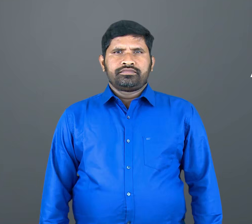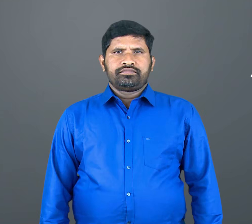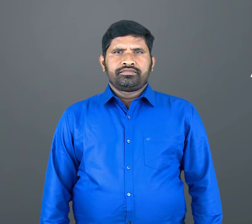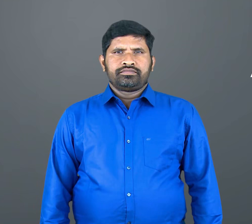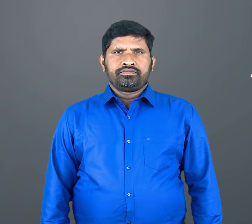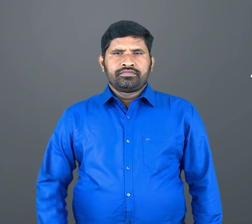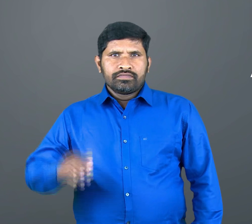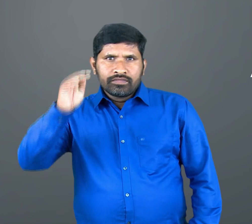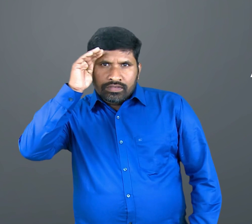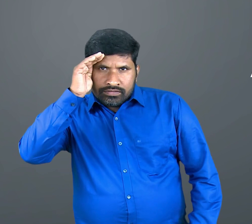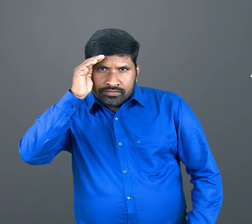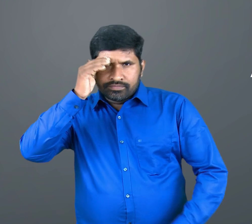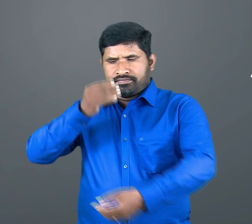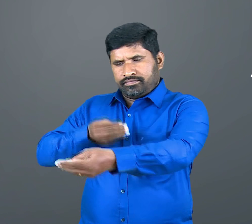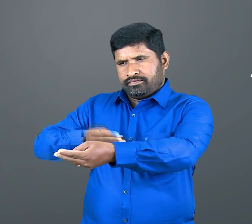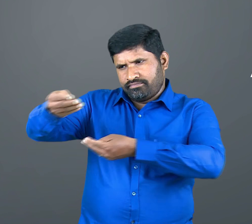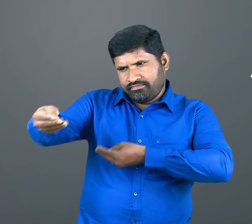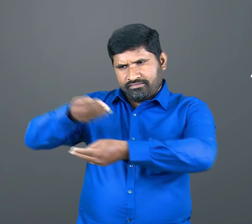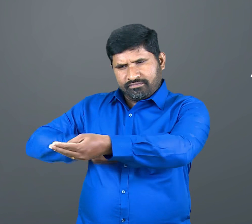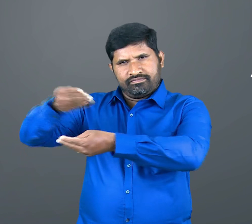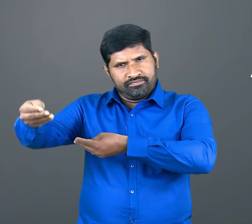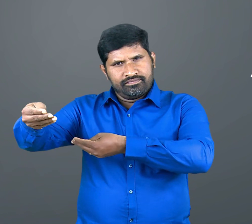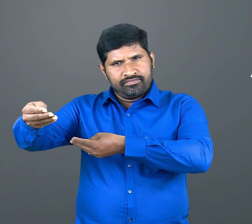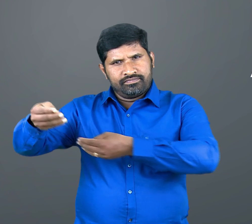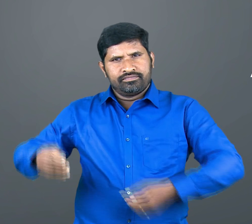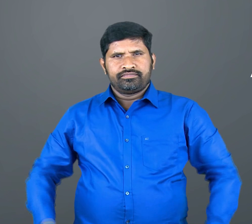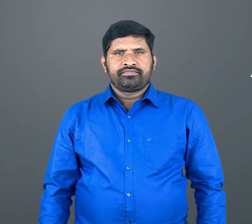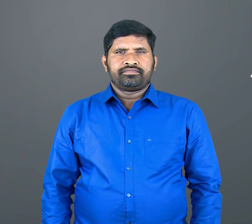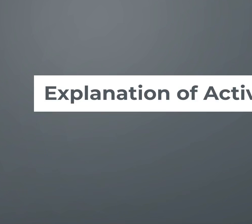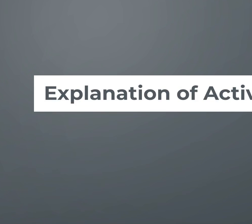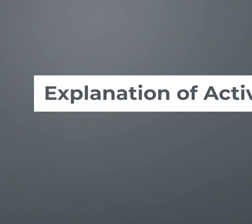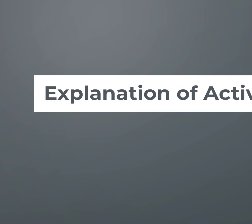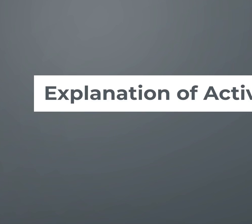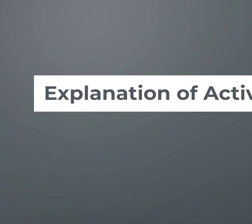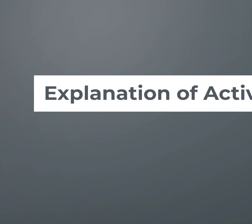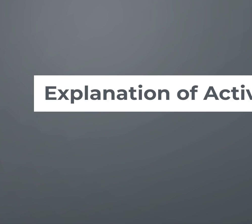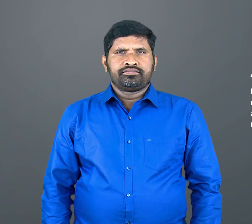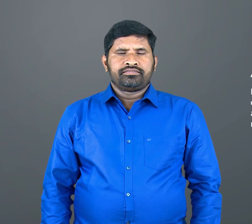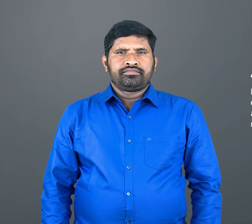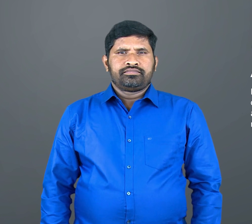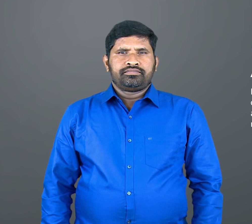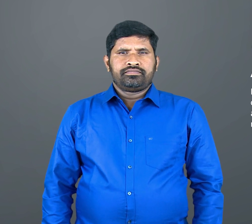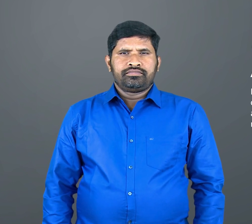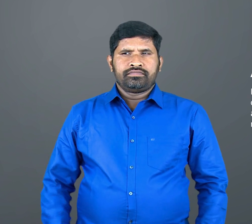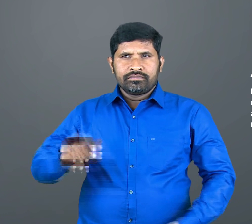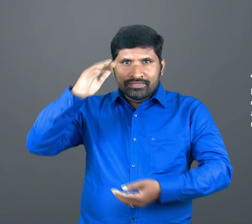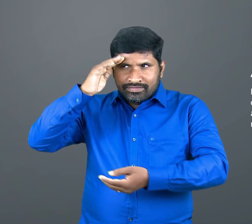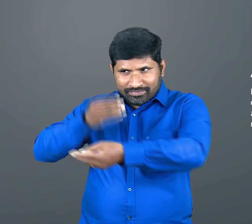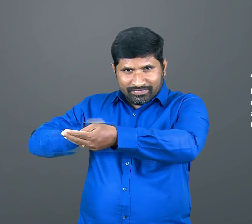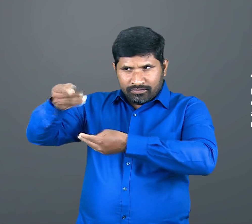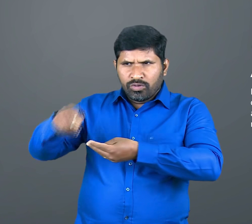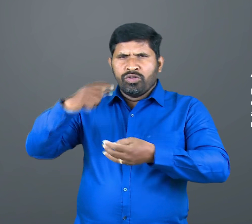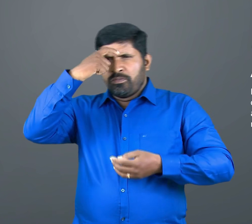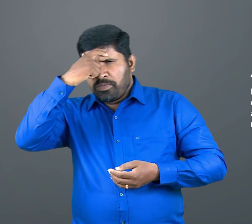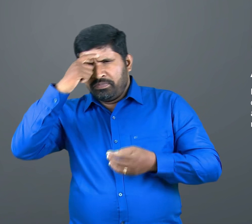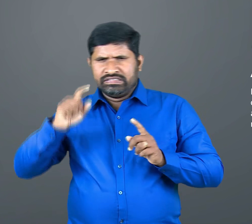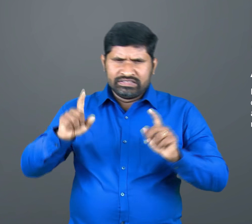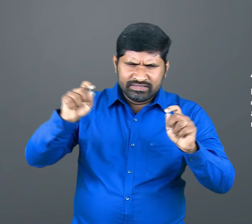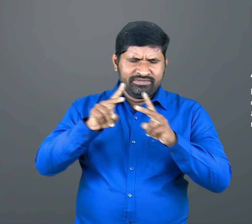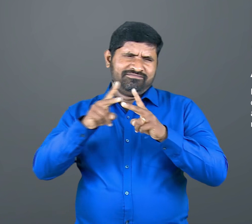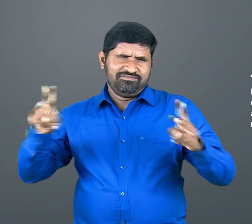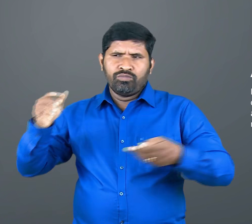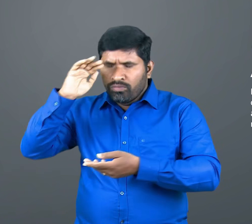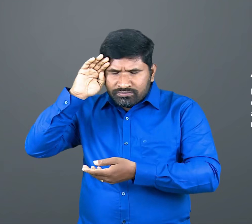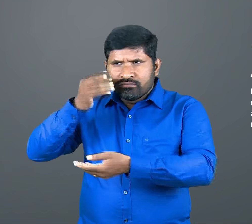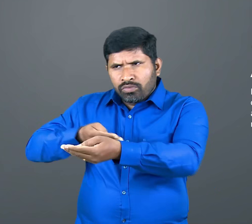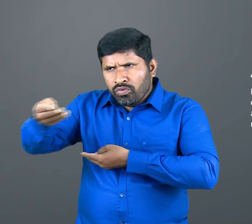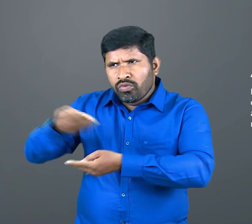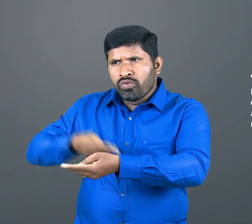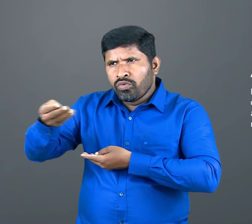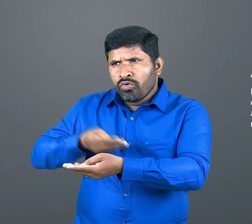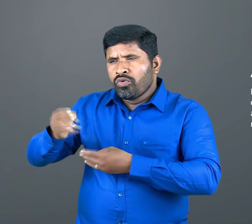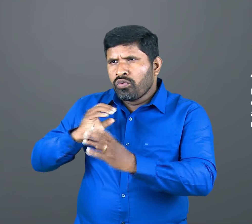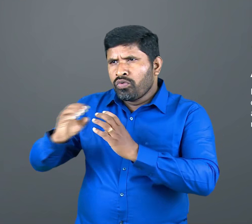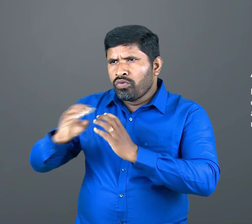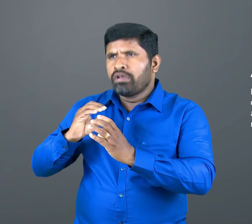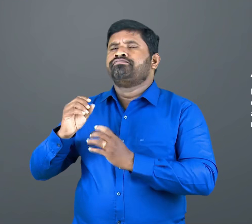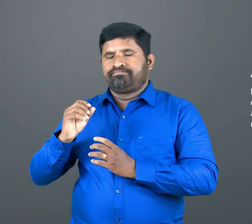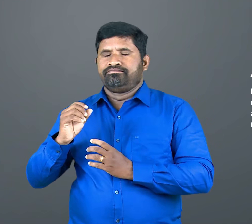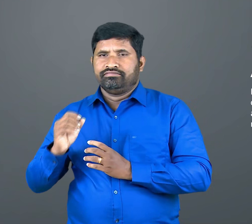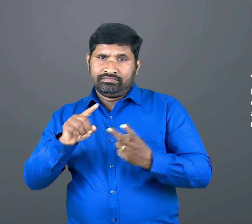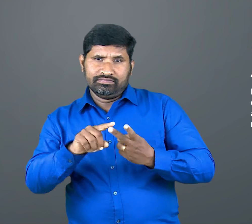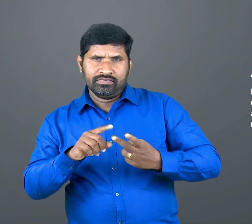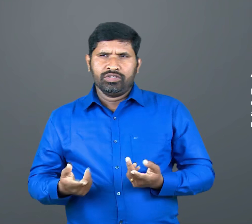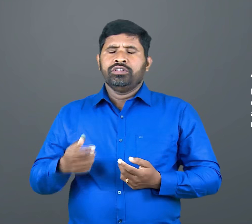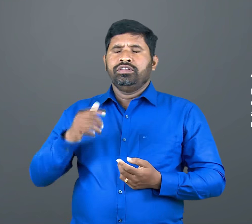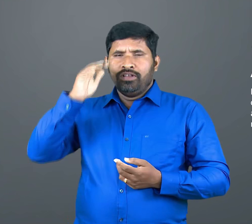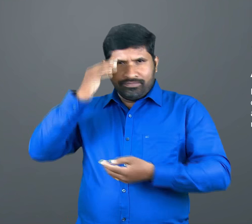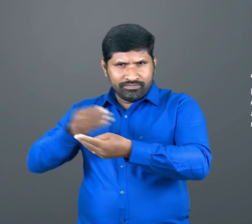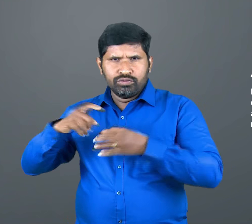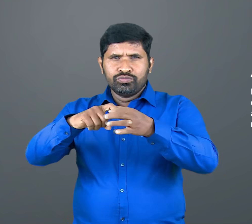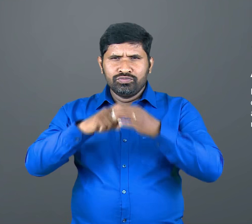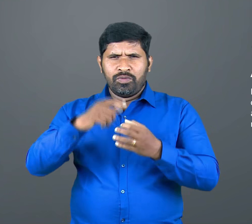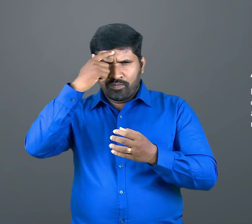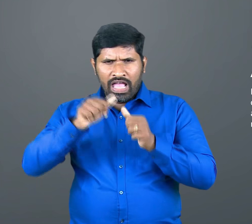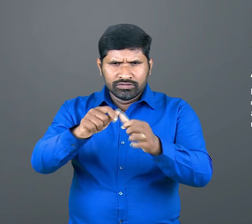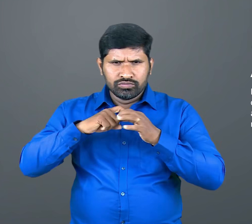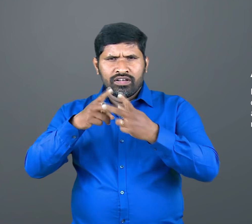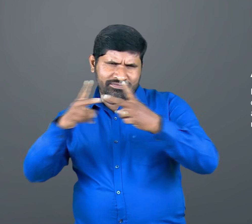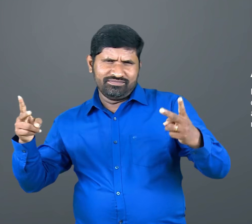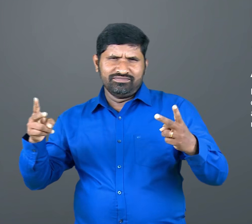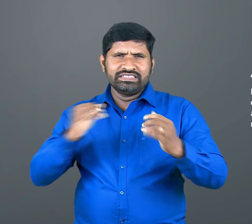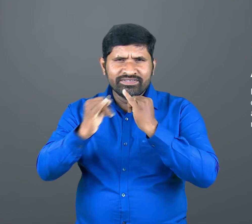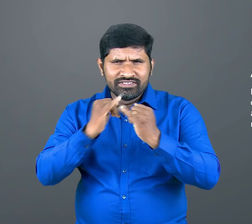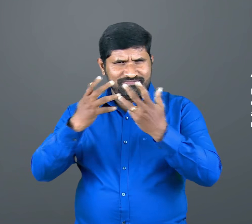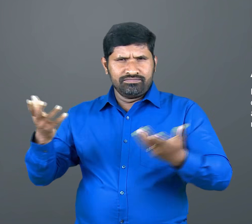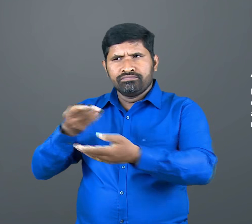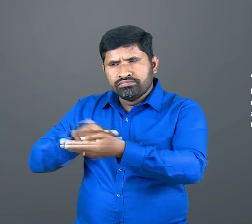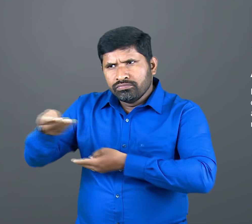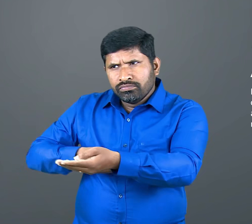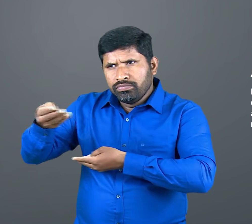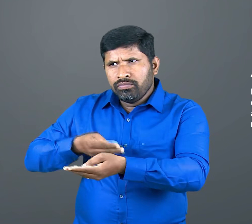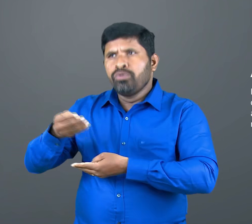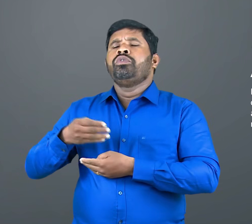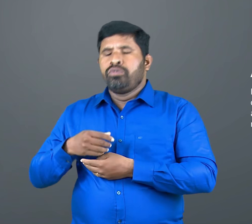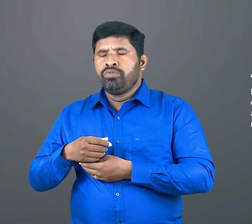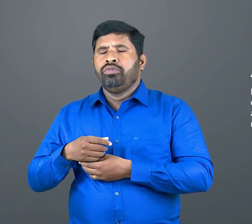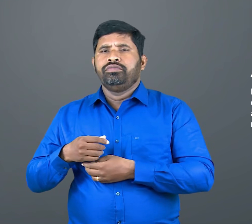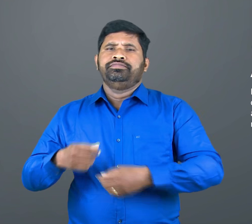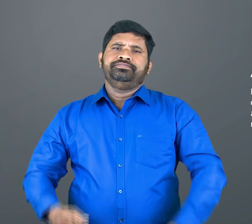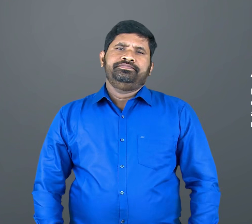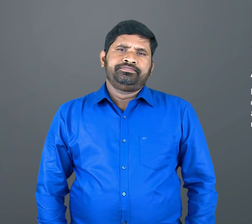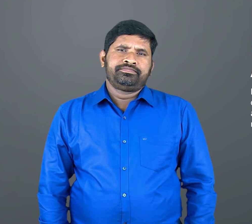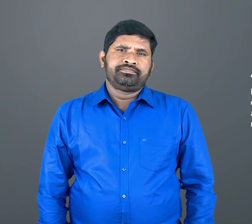Active Listening